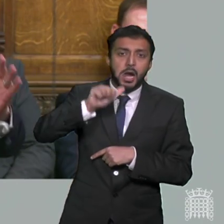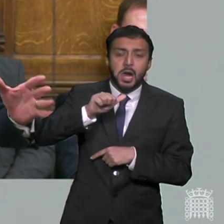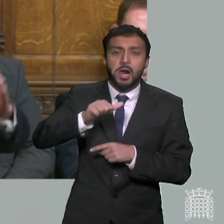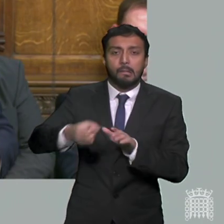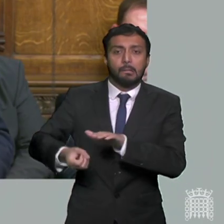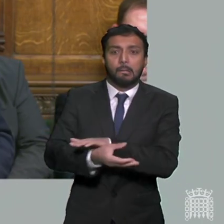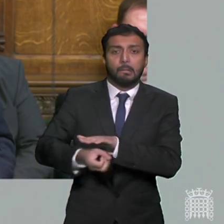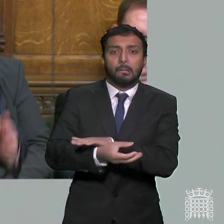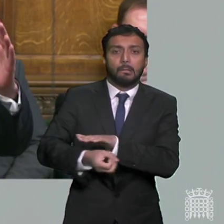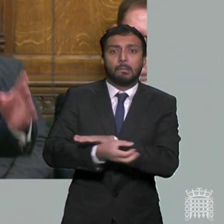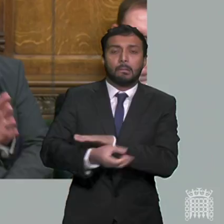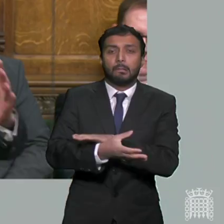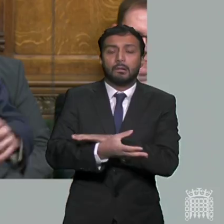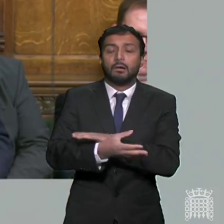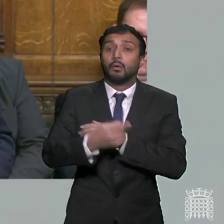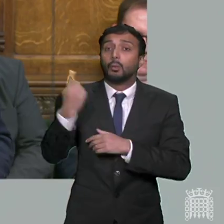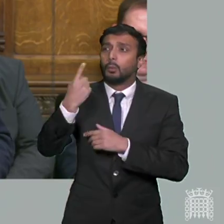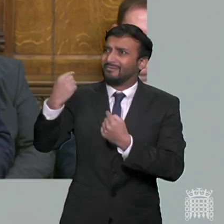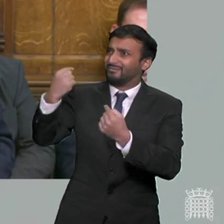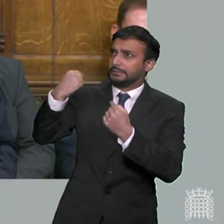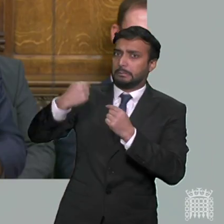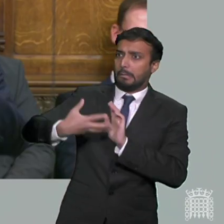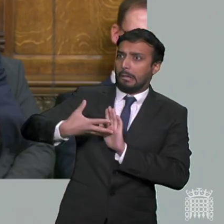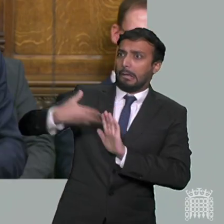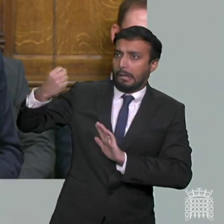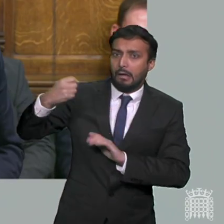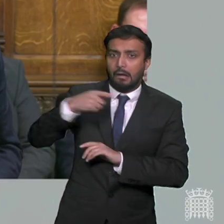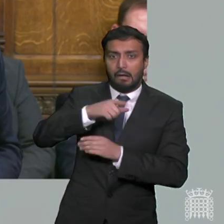Both of those things are really important, but they are acting after the scam has happened.